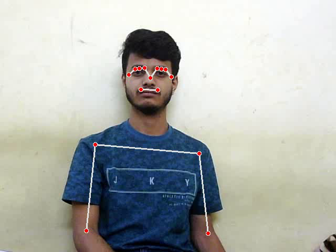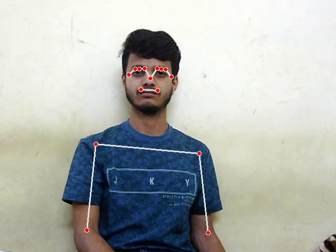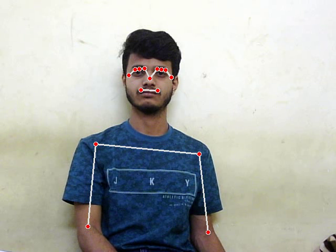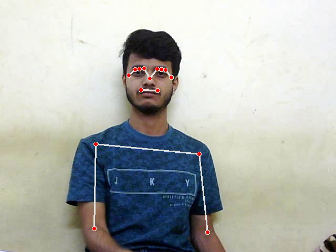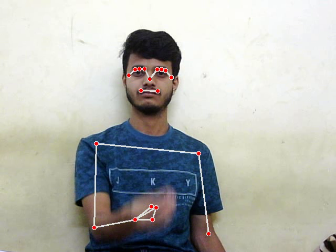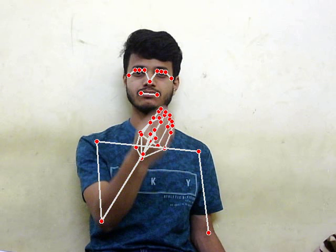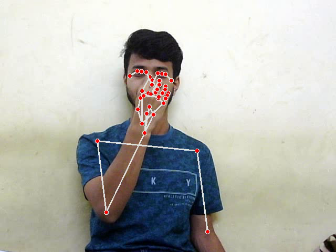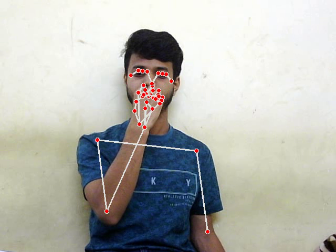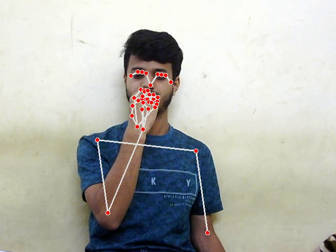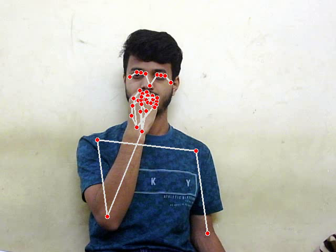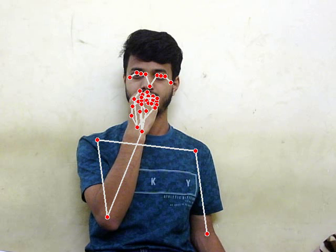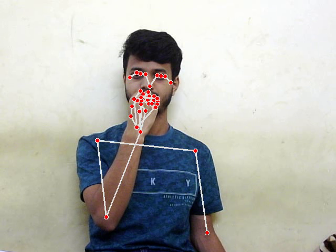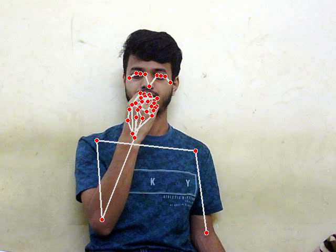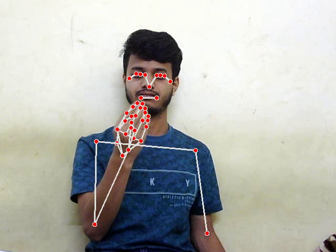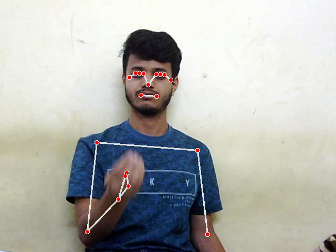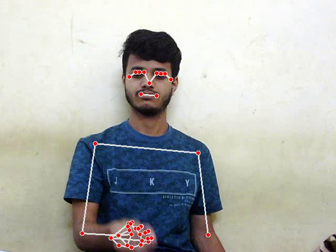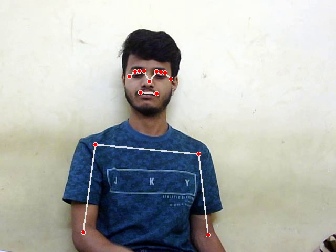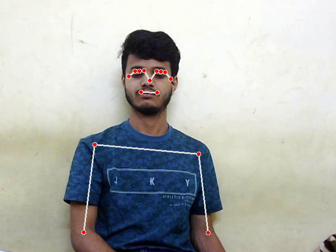eat